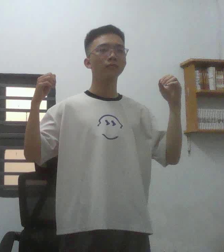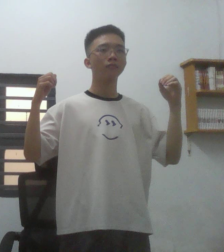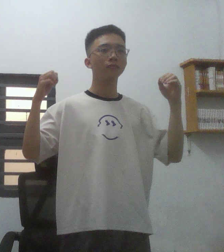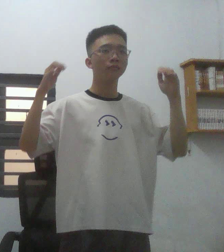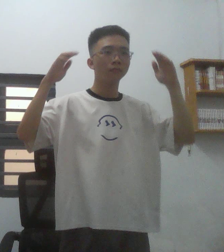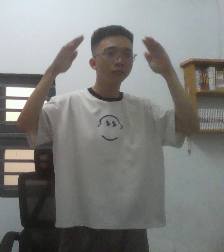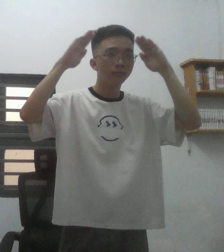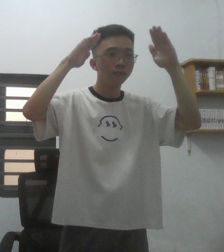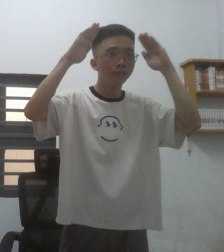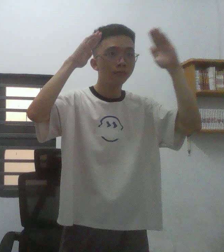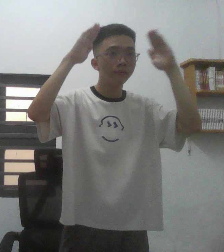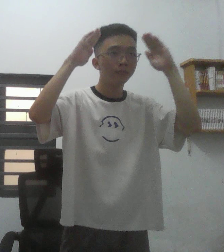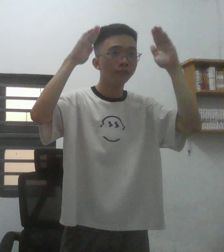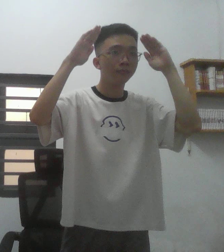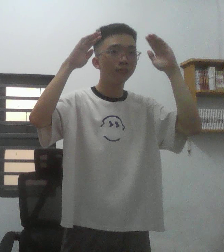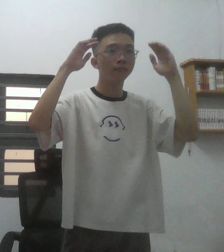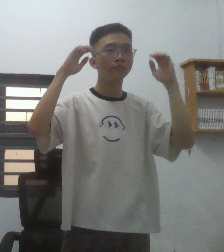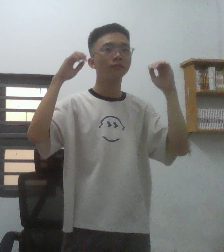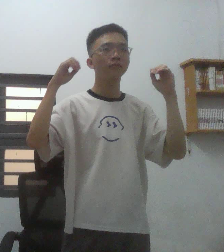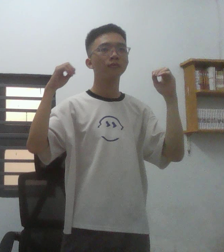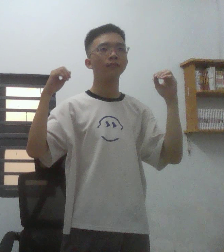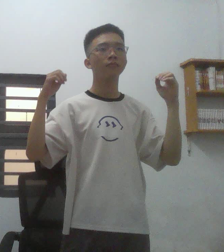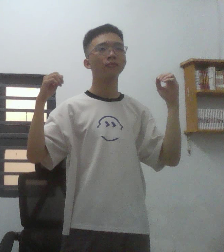xin chao